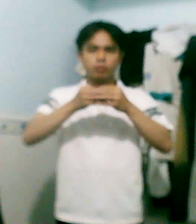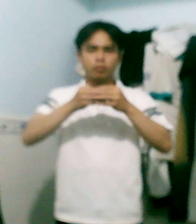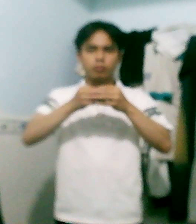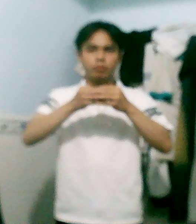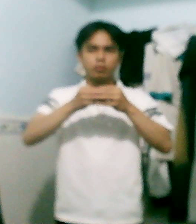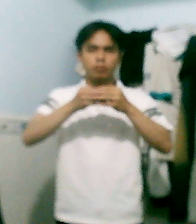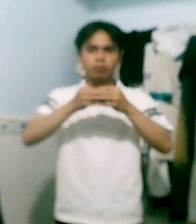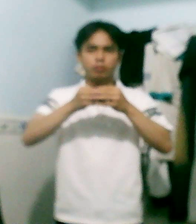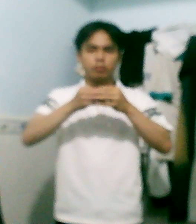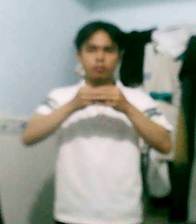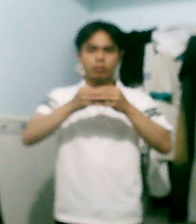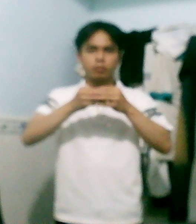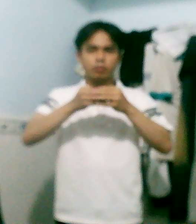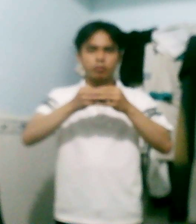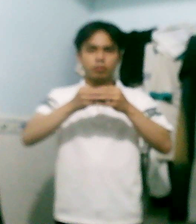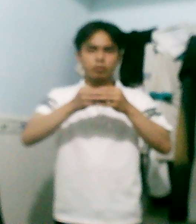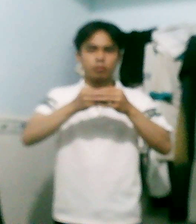nhom